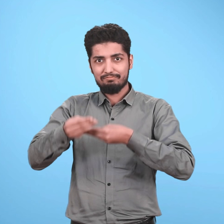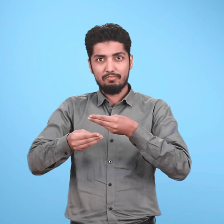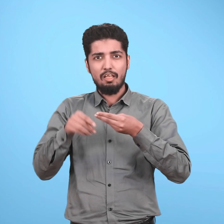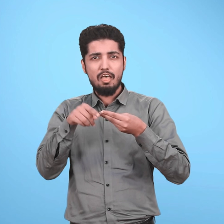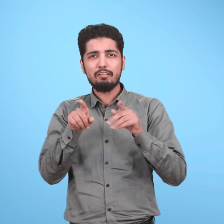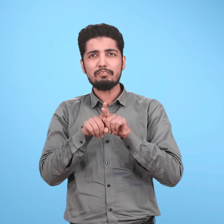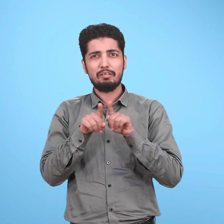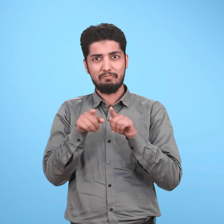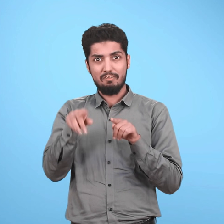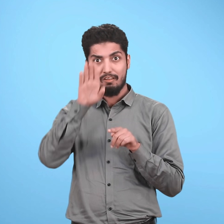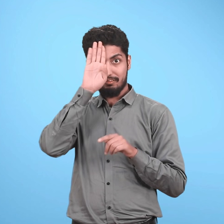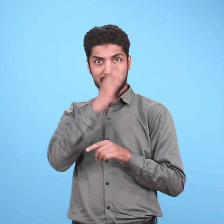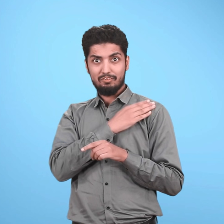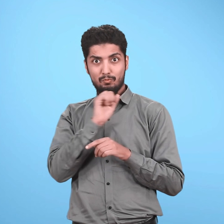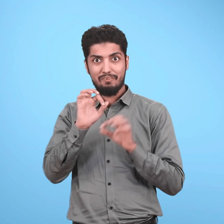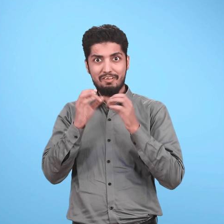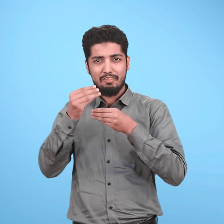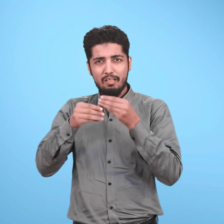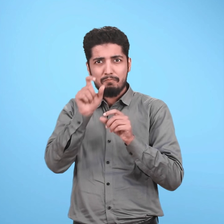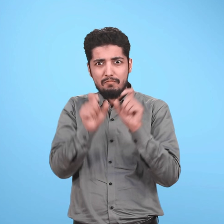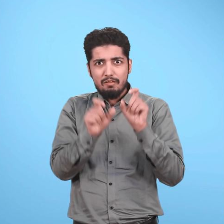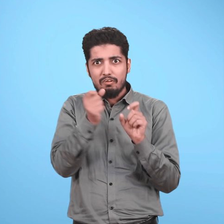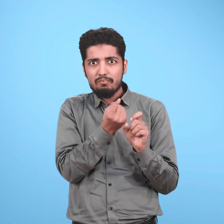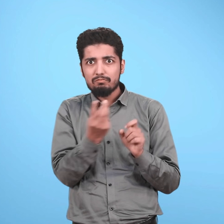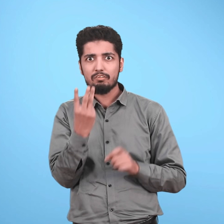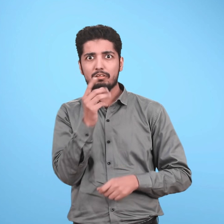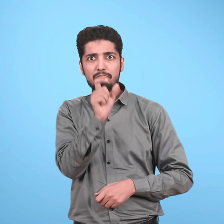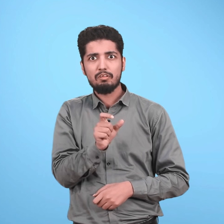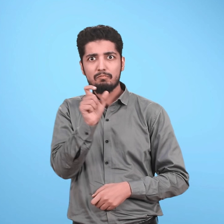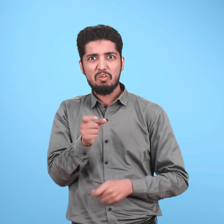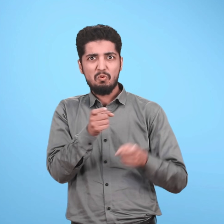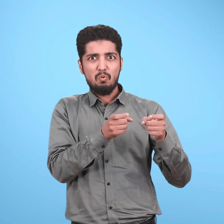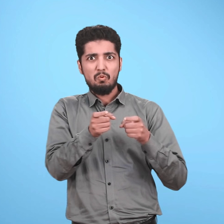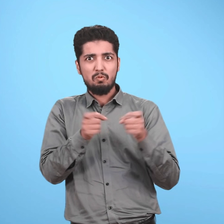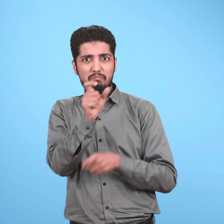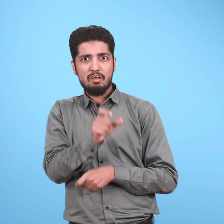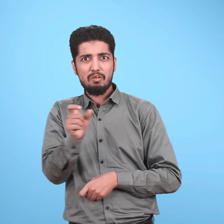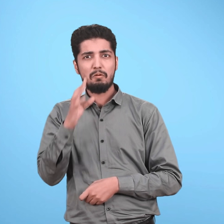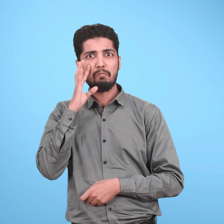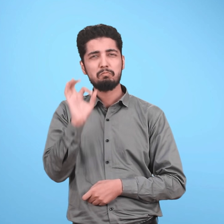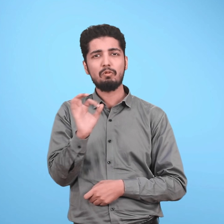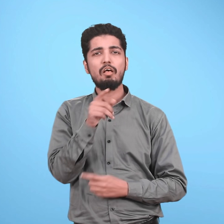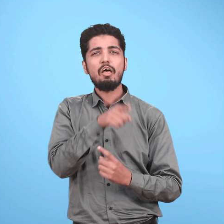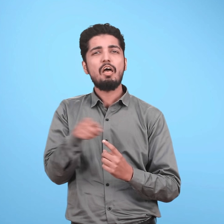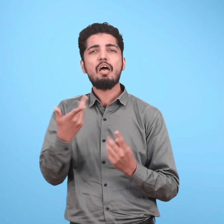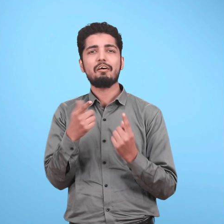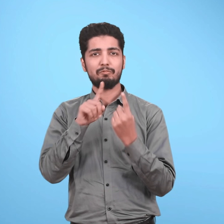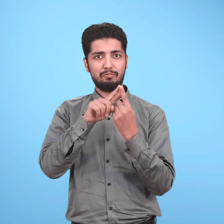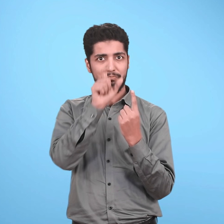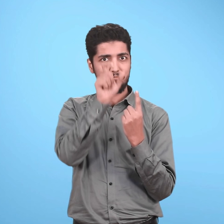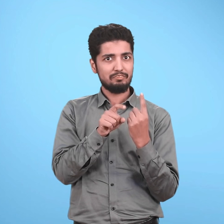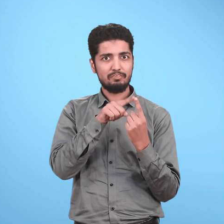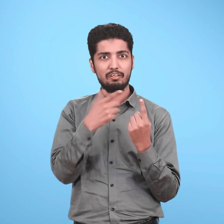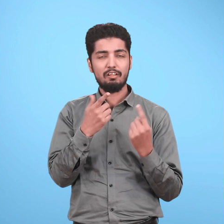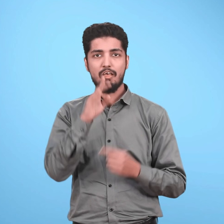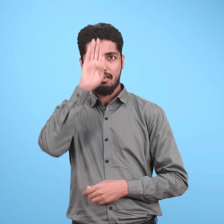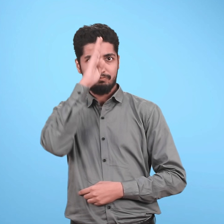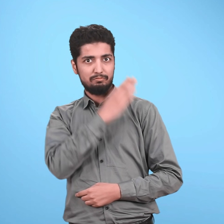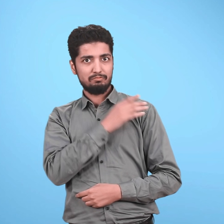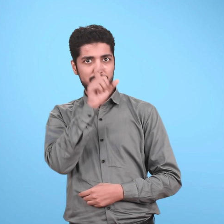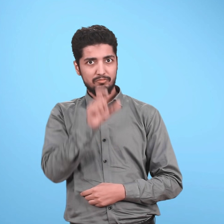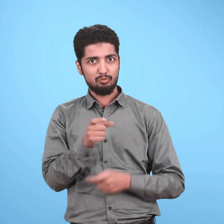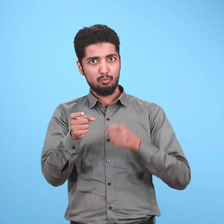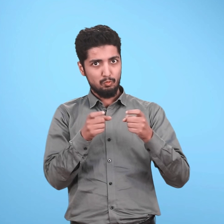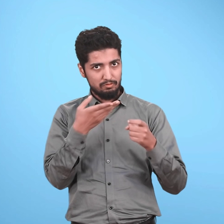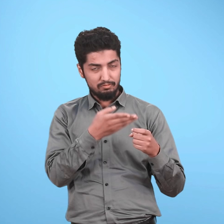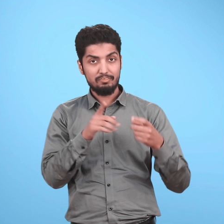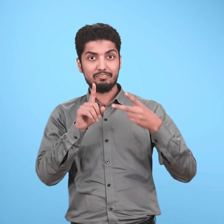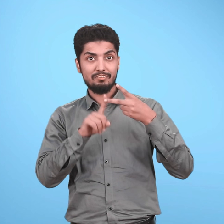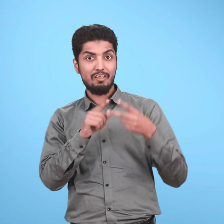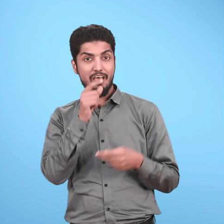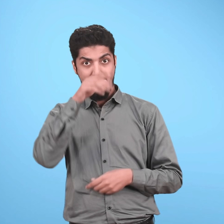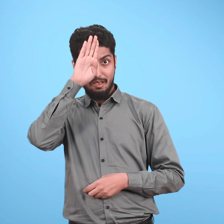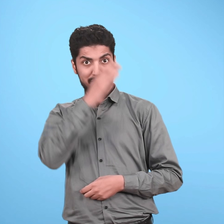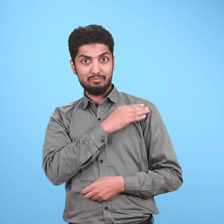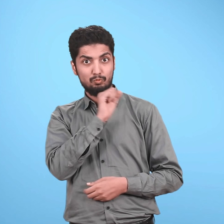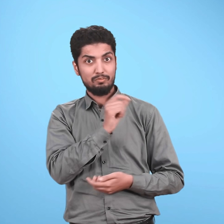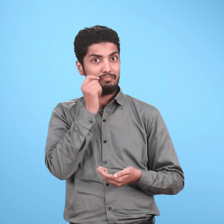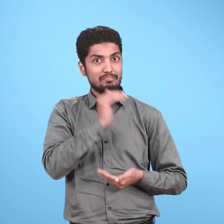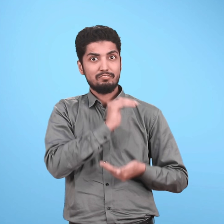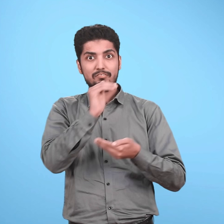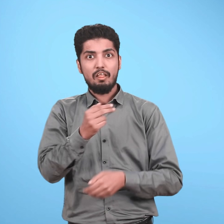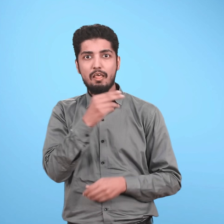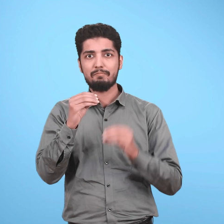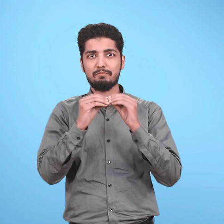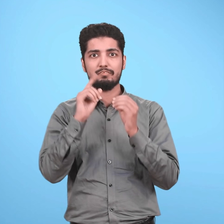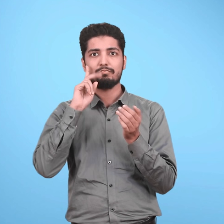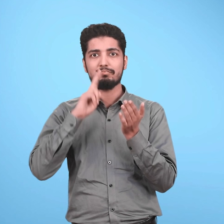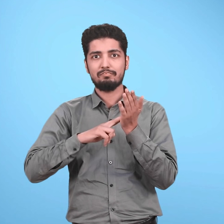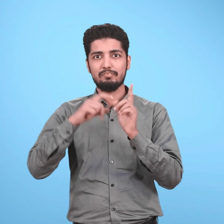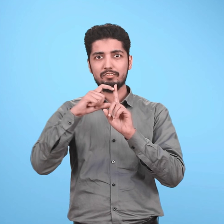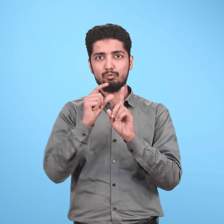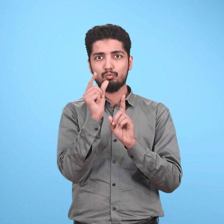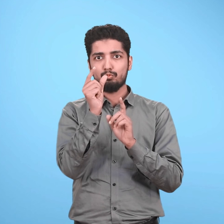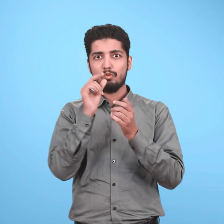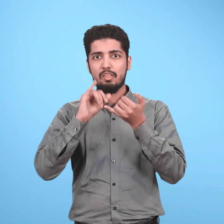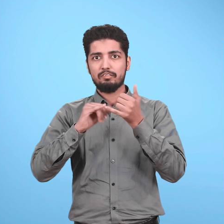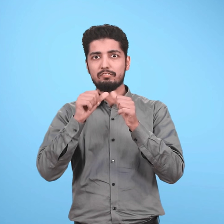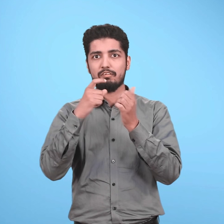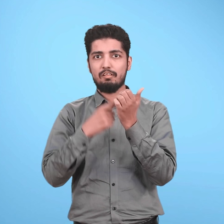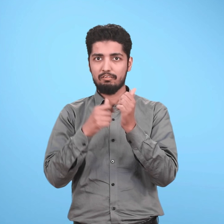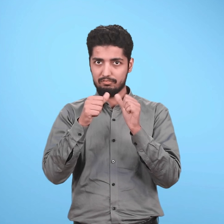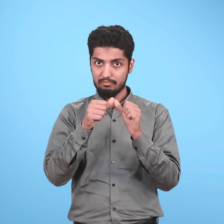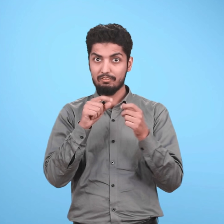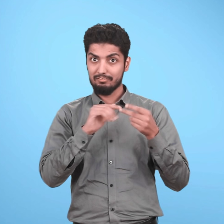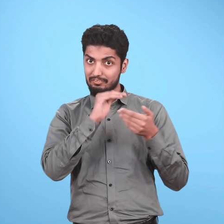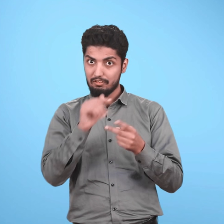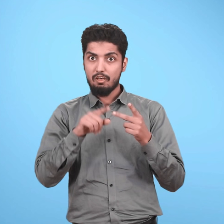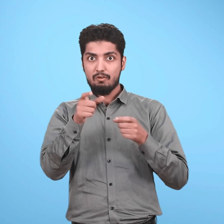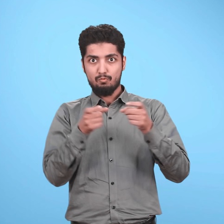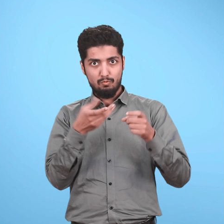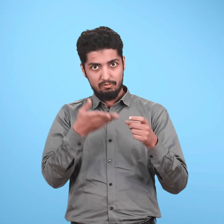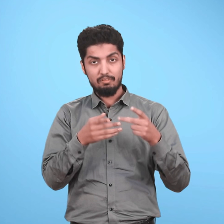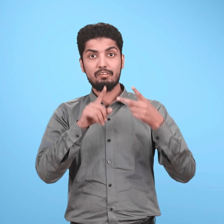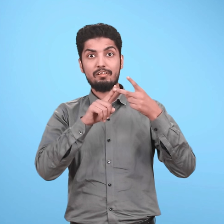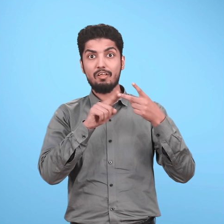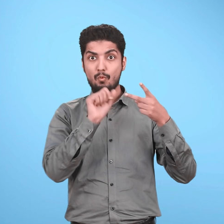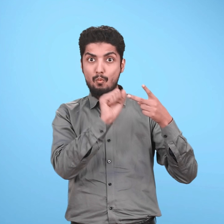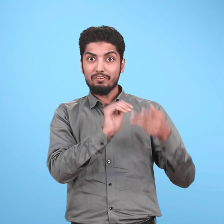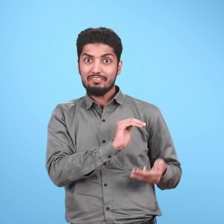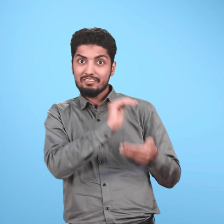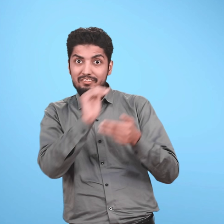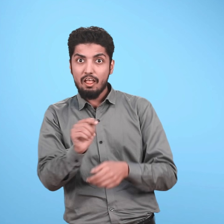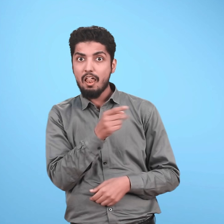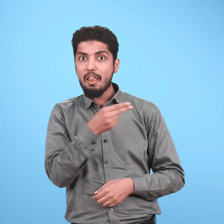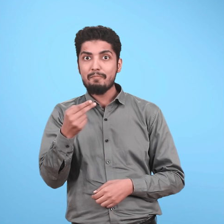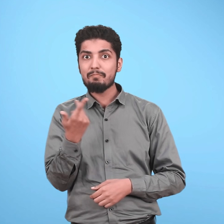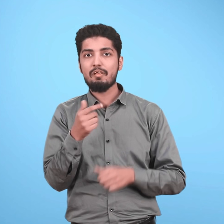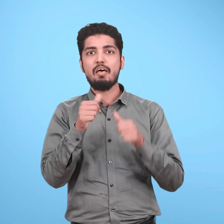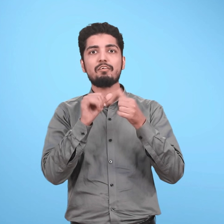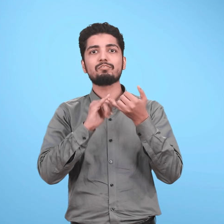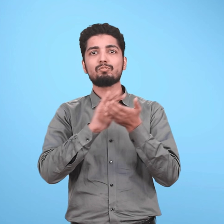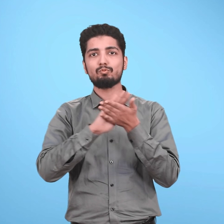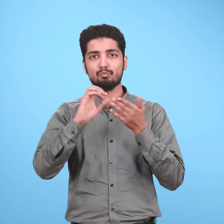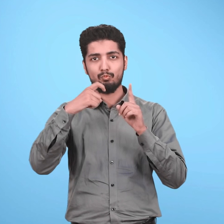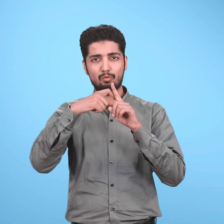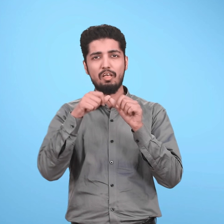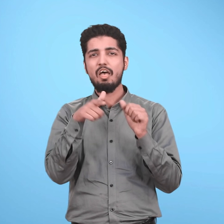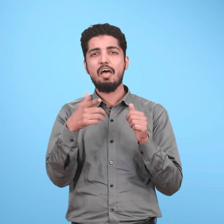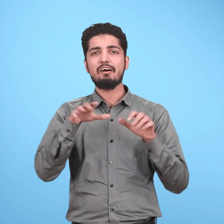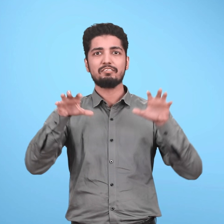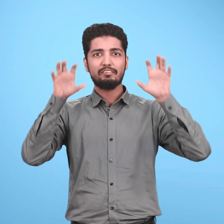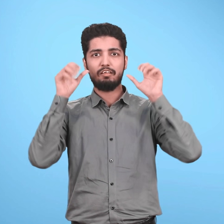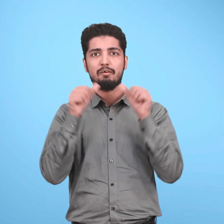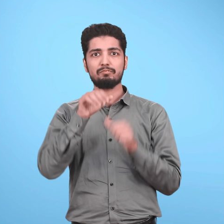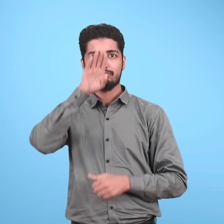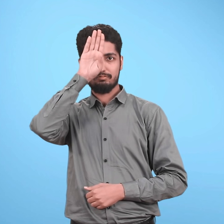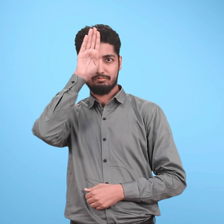with three important rulers Chandragupta His son, Bindusara, and Bindusara‘s son, Ashoka.